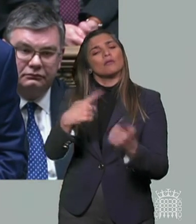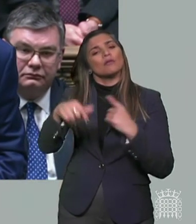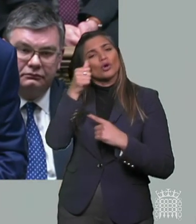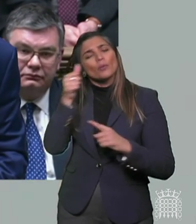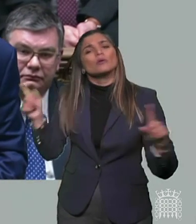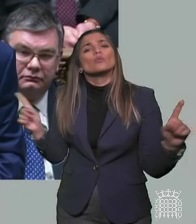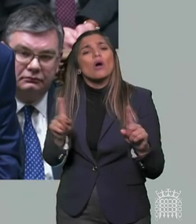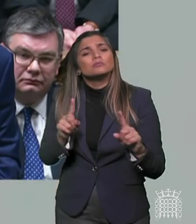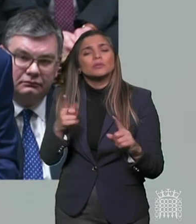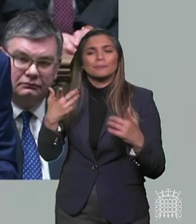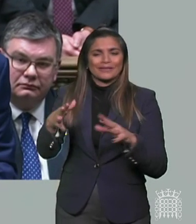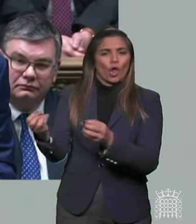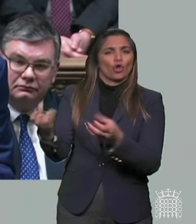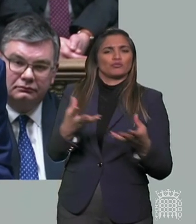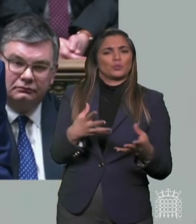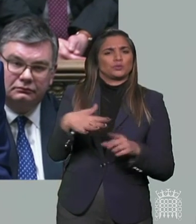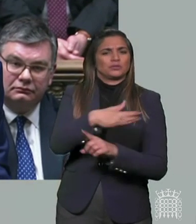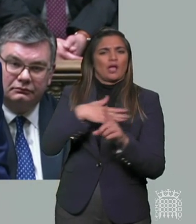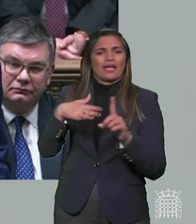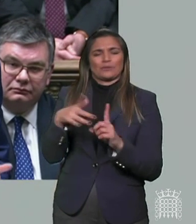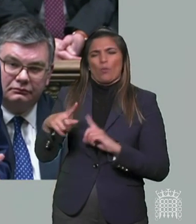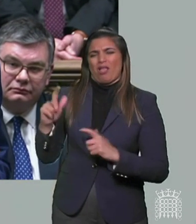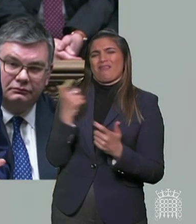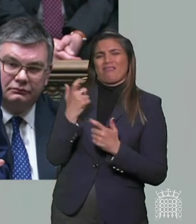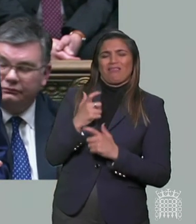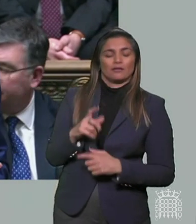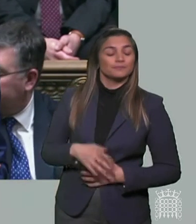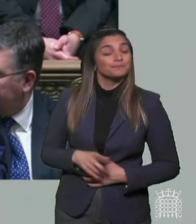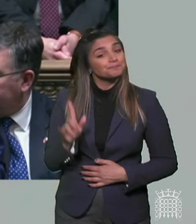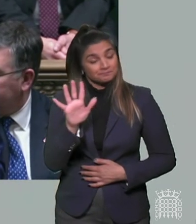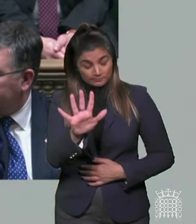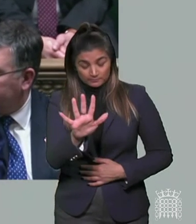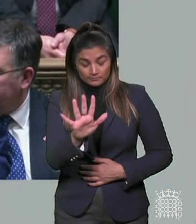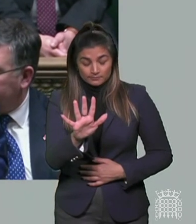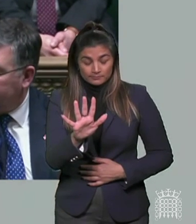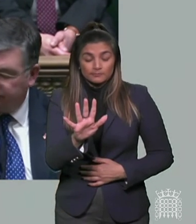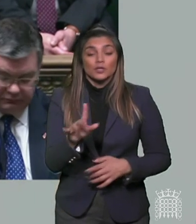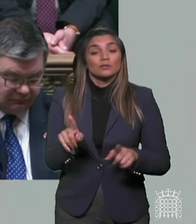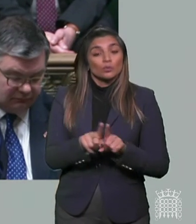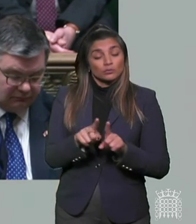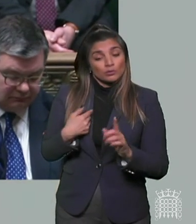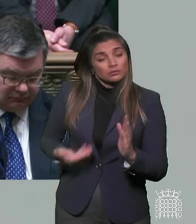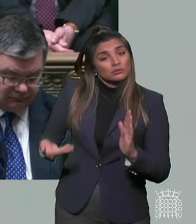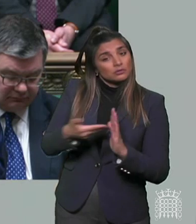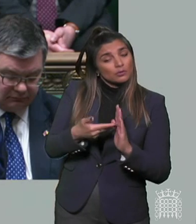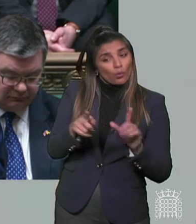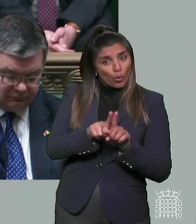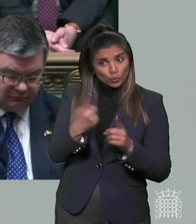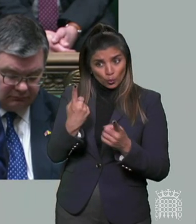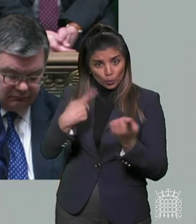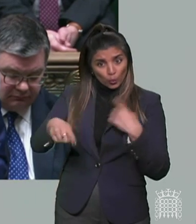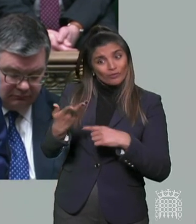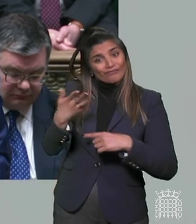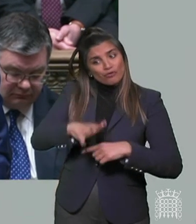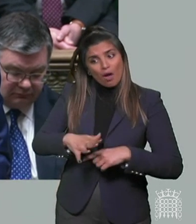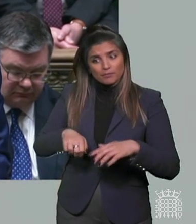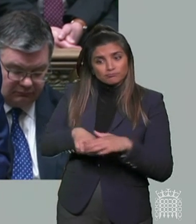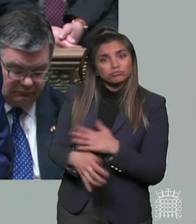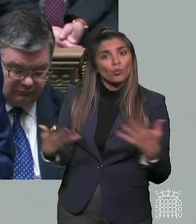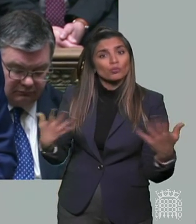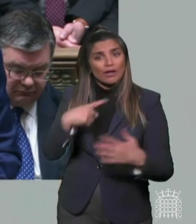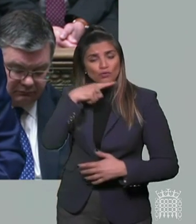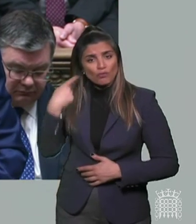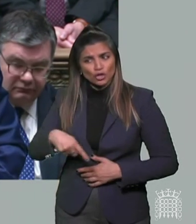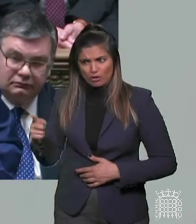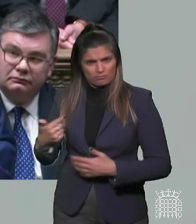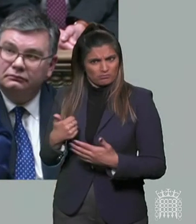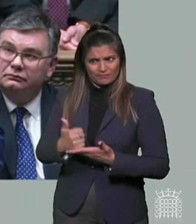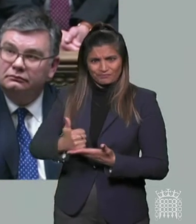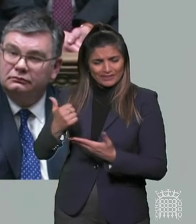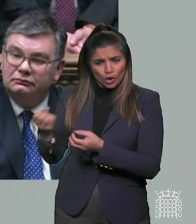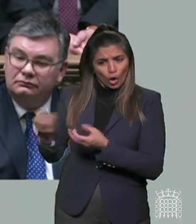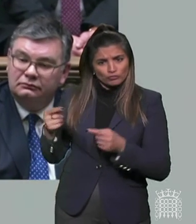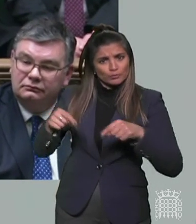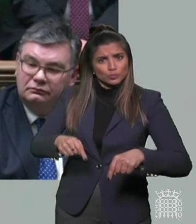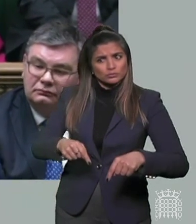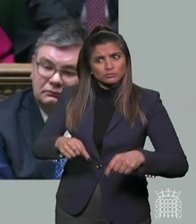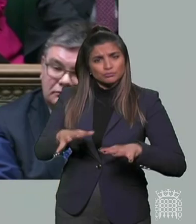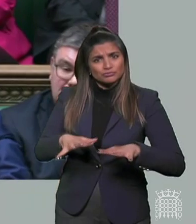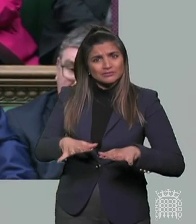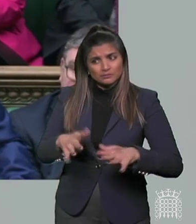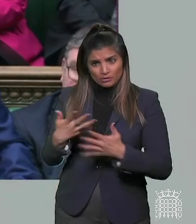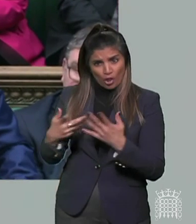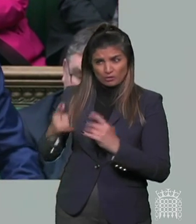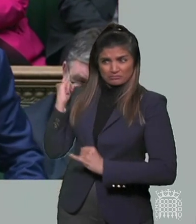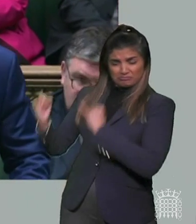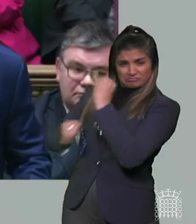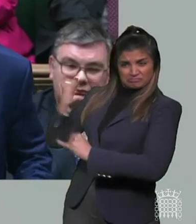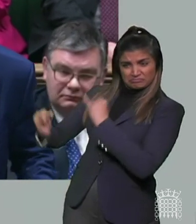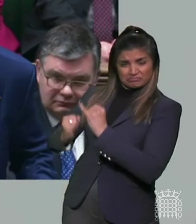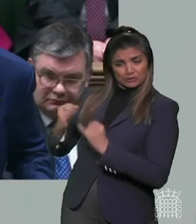I should say that that includes those of Russian origin who contribute brilliantly to our nation—many of whom in this country are critics of the Putin regime.